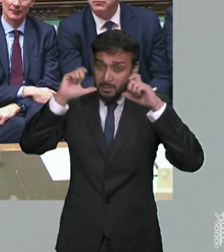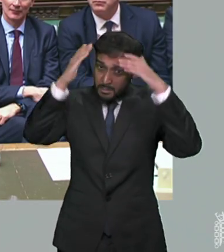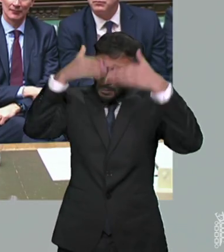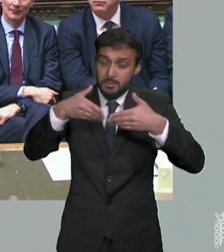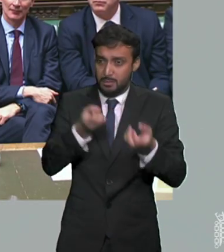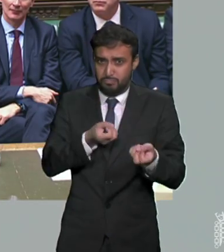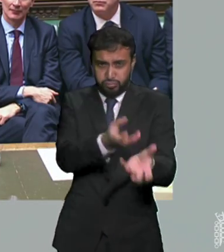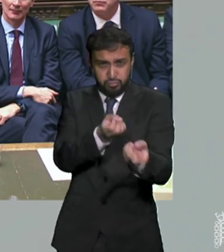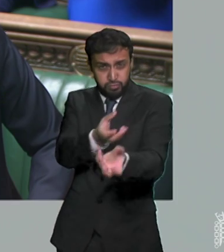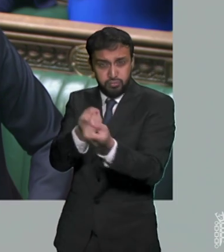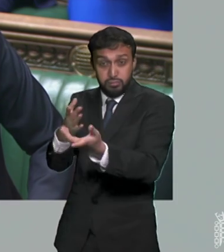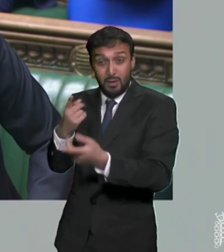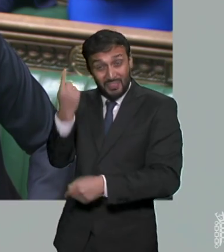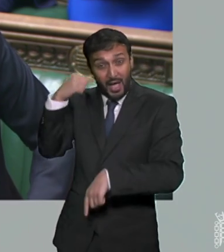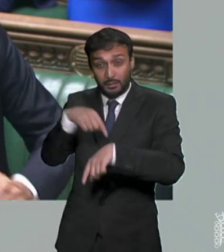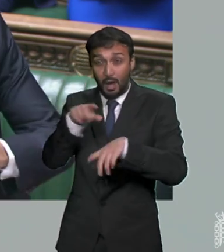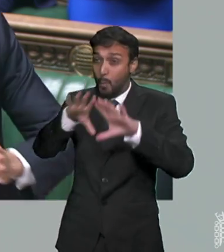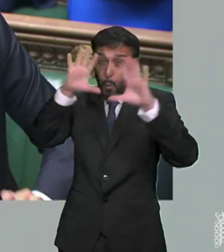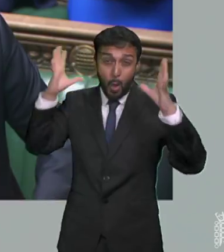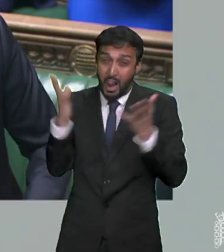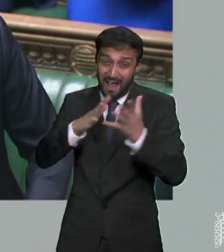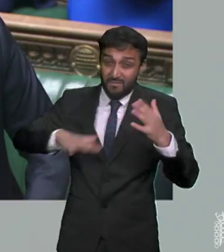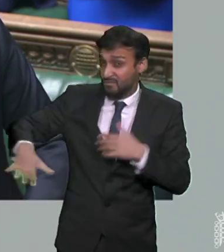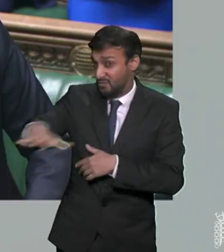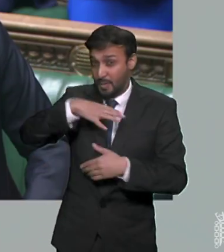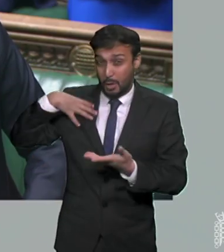As I have already said, everyone tried to do their bit.